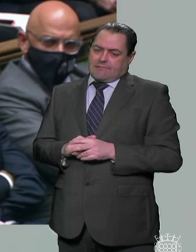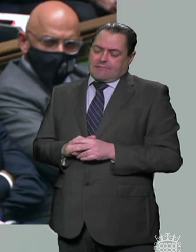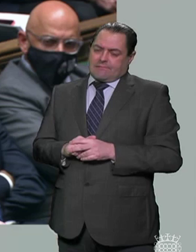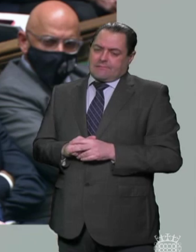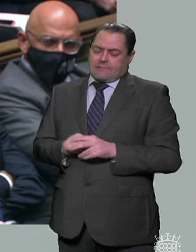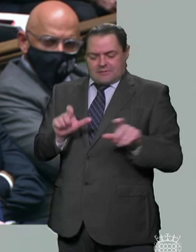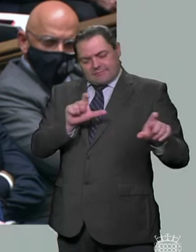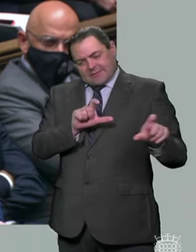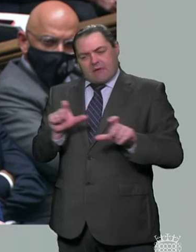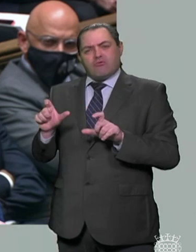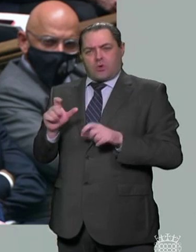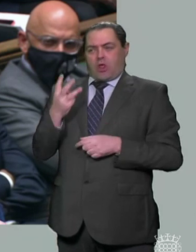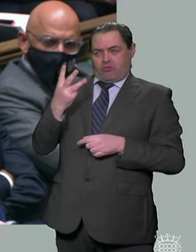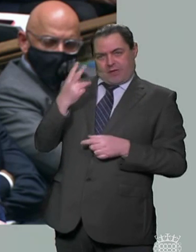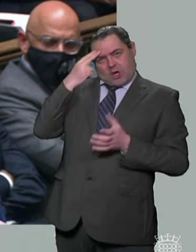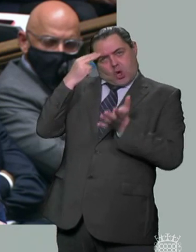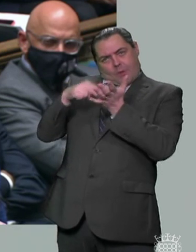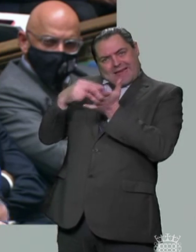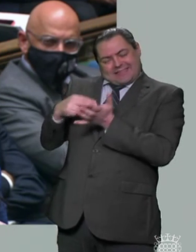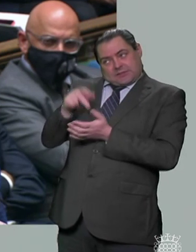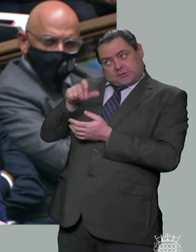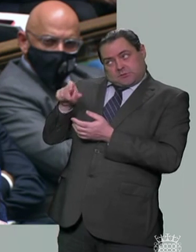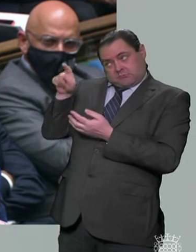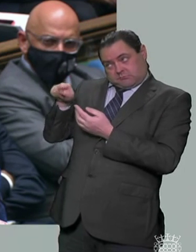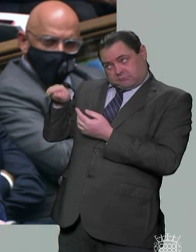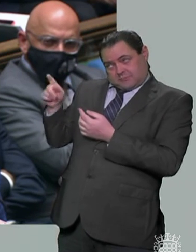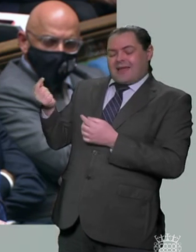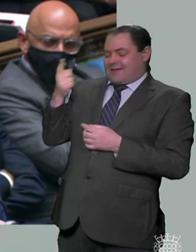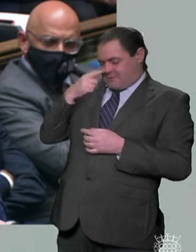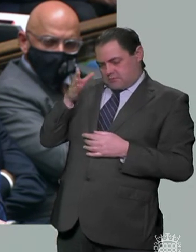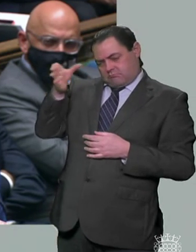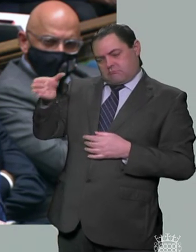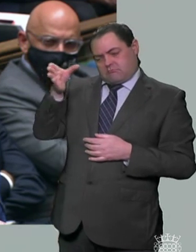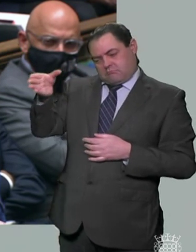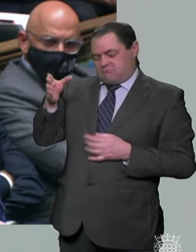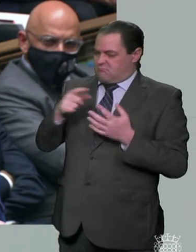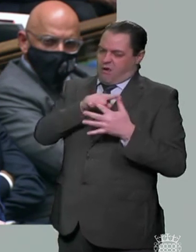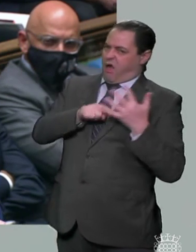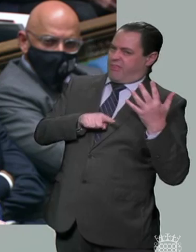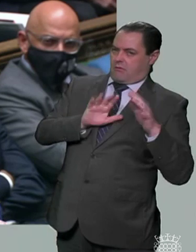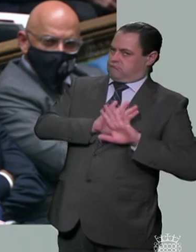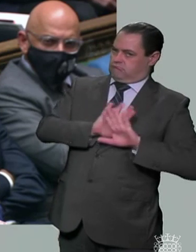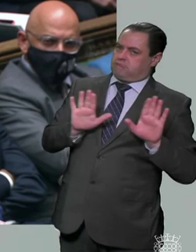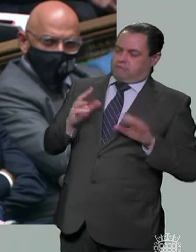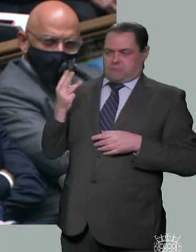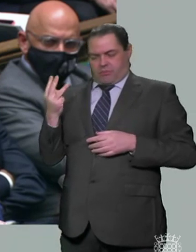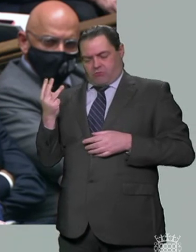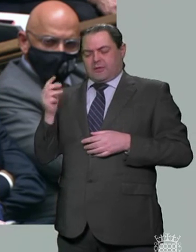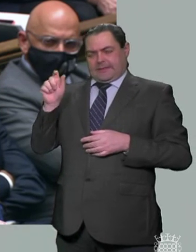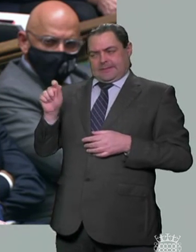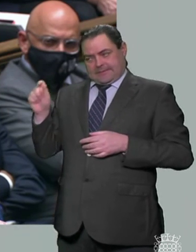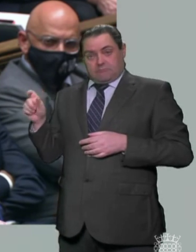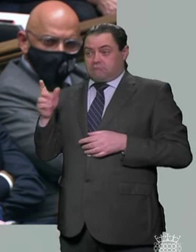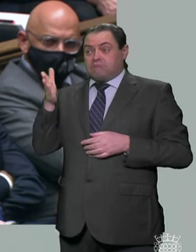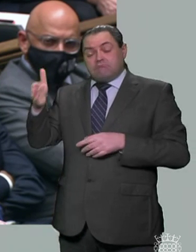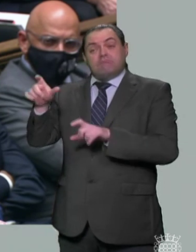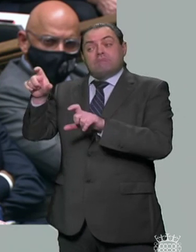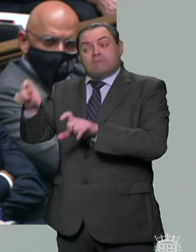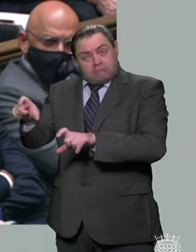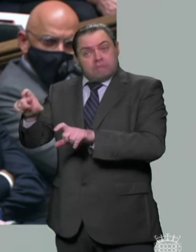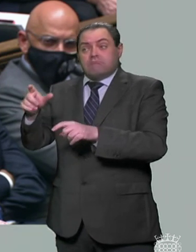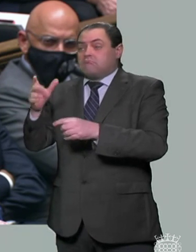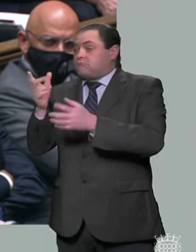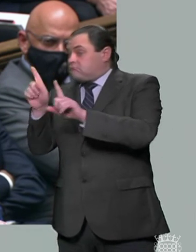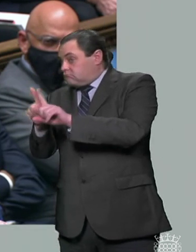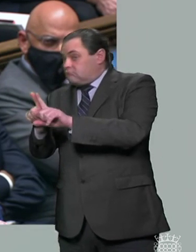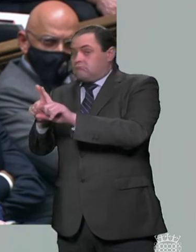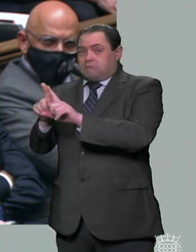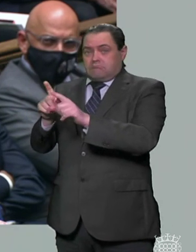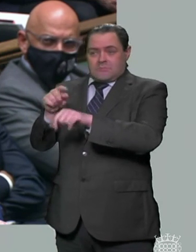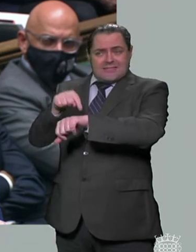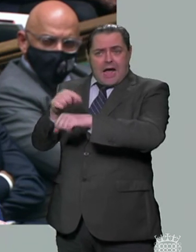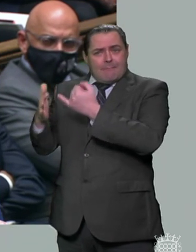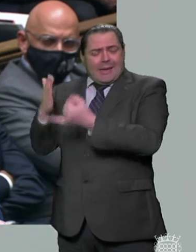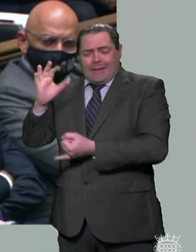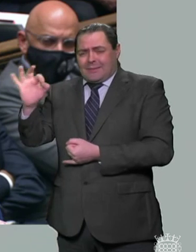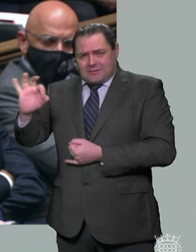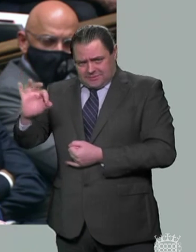We continue to allow three nominated visitors to care homes, and there should be no limit to the duration of those visits.